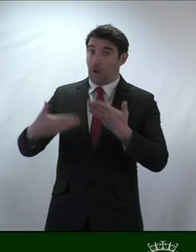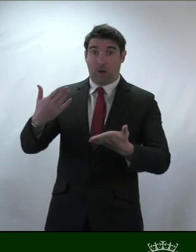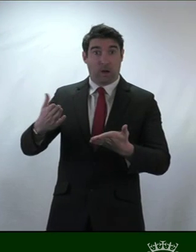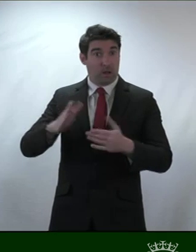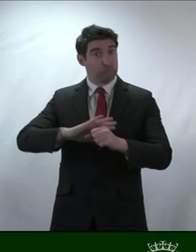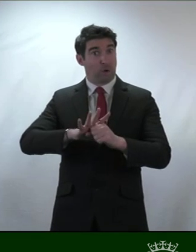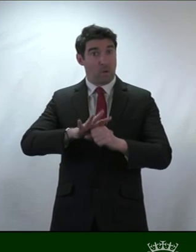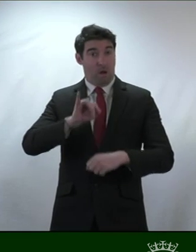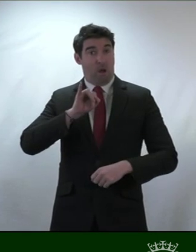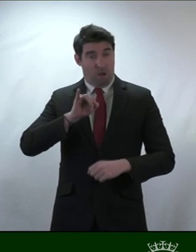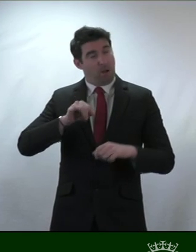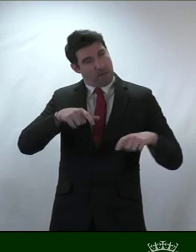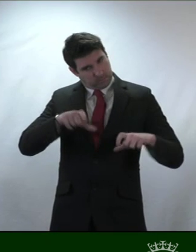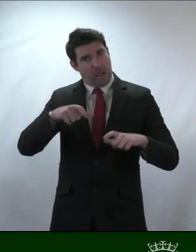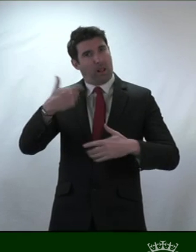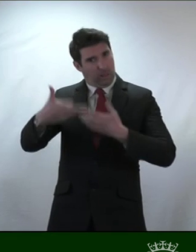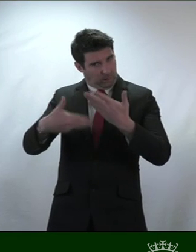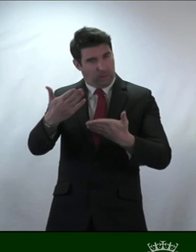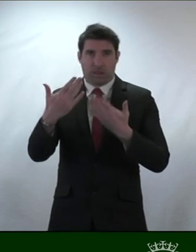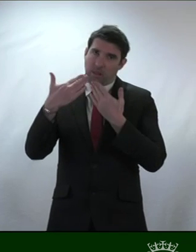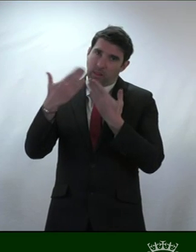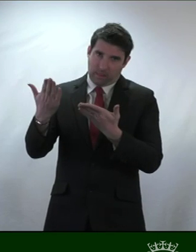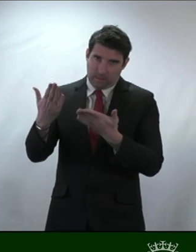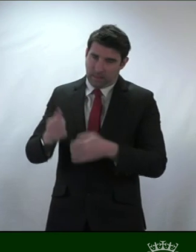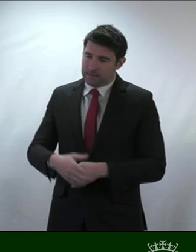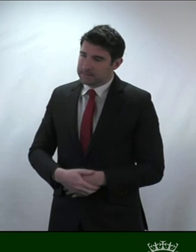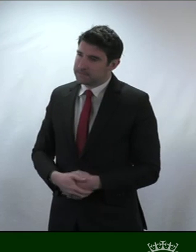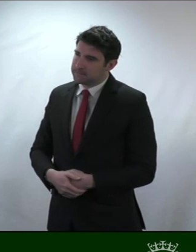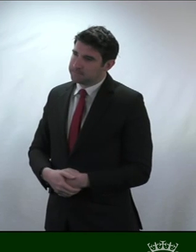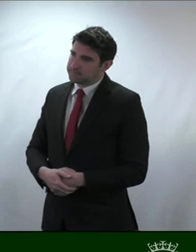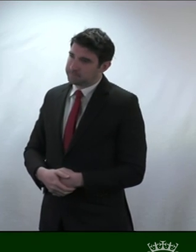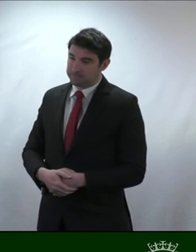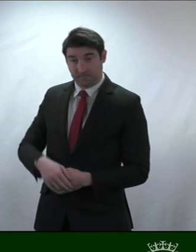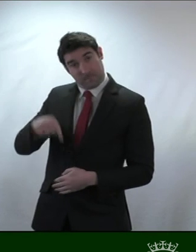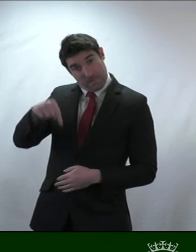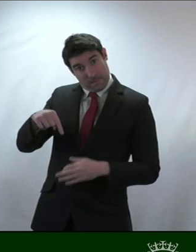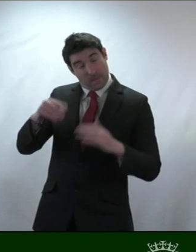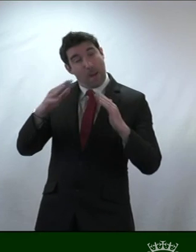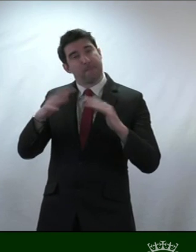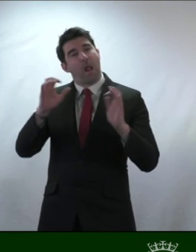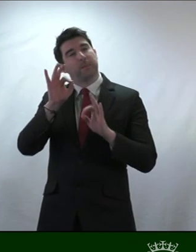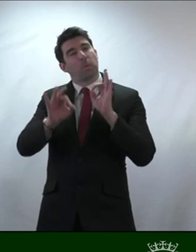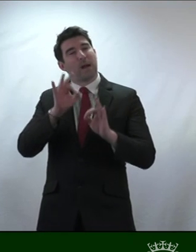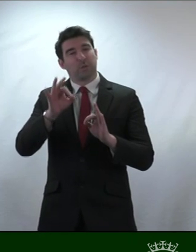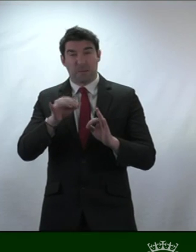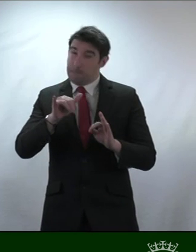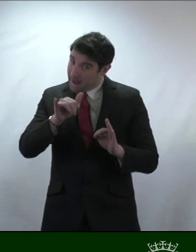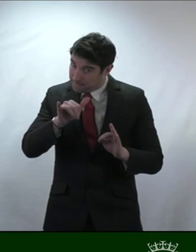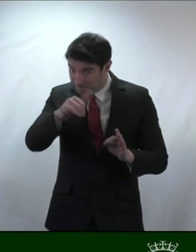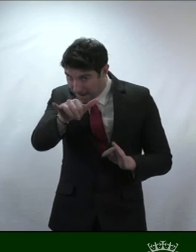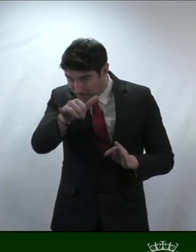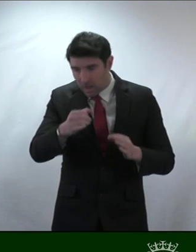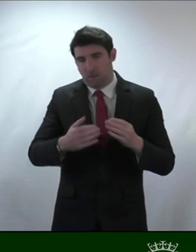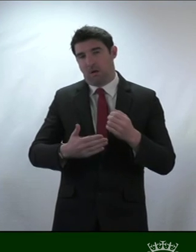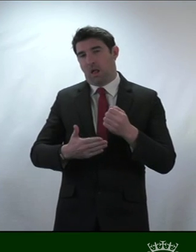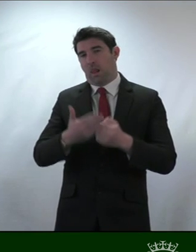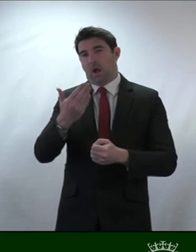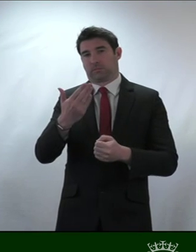Since this is—probably—the last PMQs of the year, I want to look at some of the decisions that the Prime Minister has made in the last 12 months.